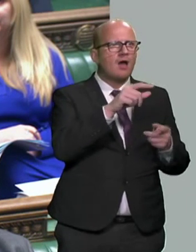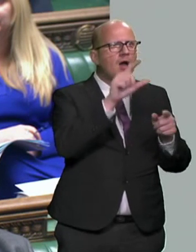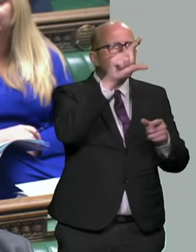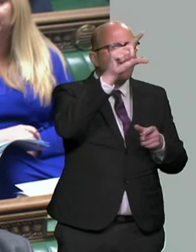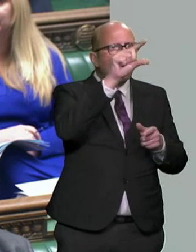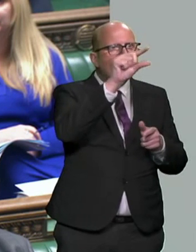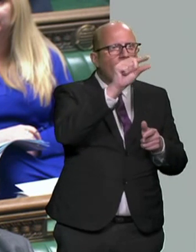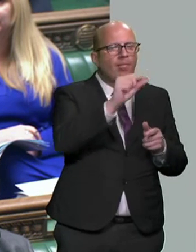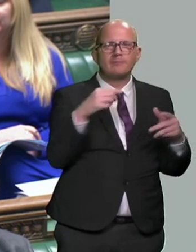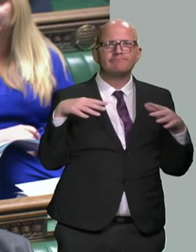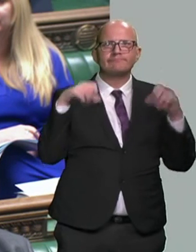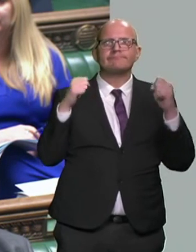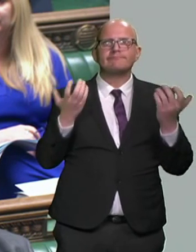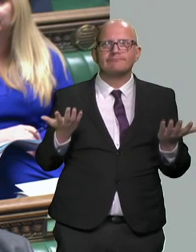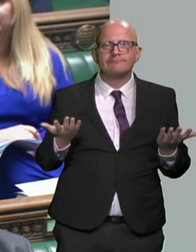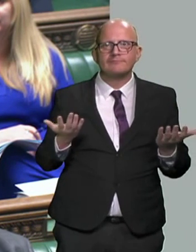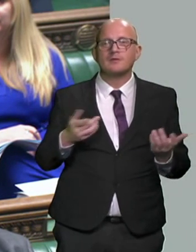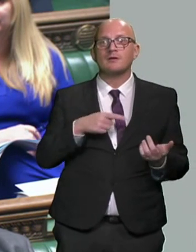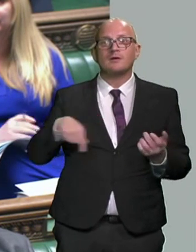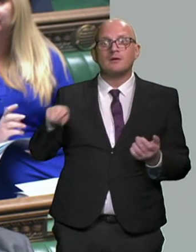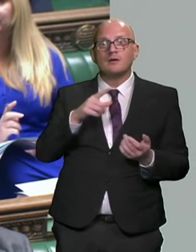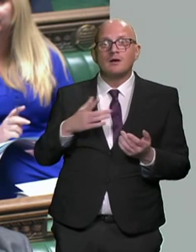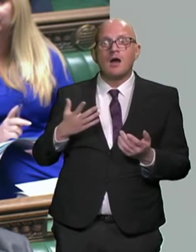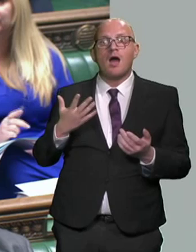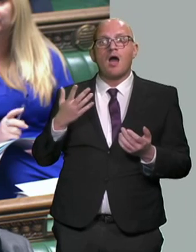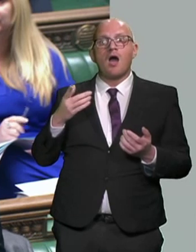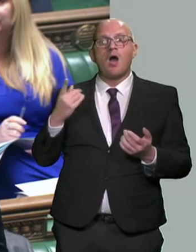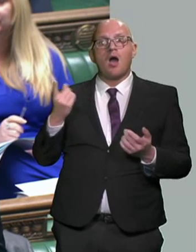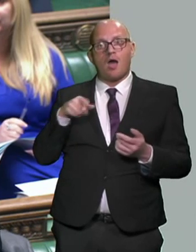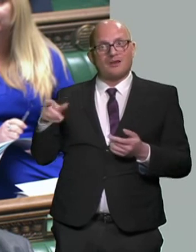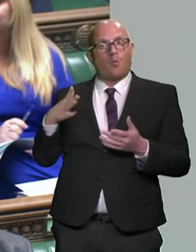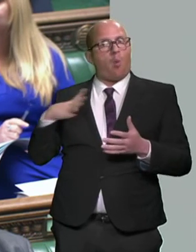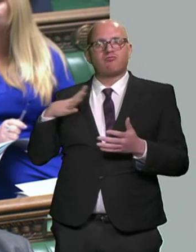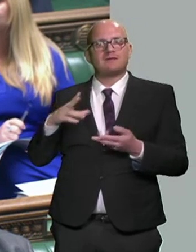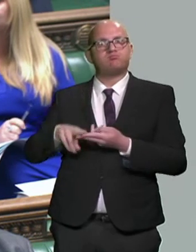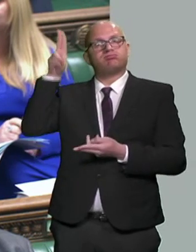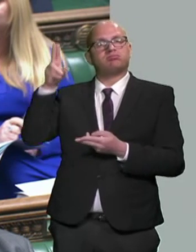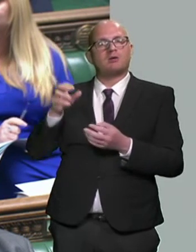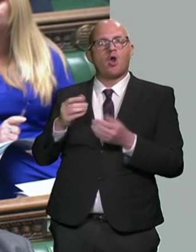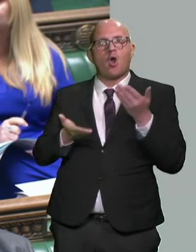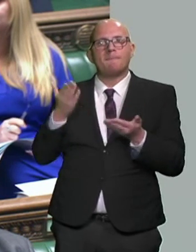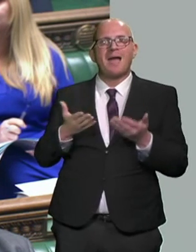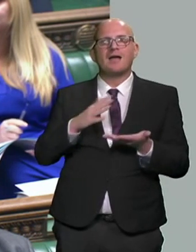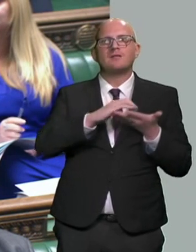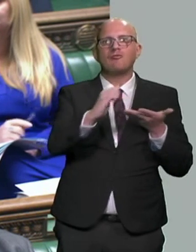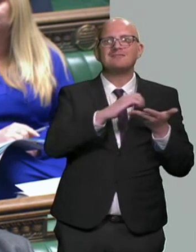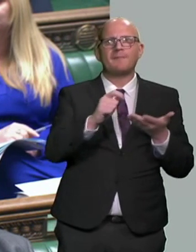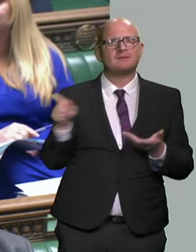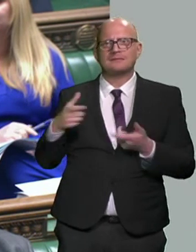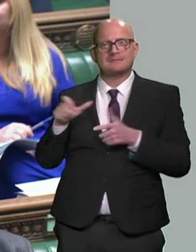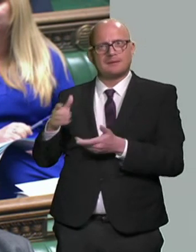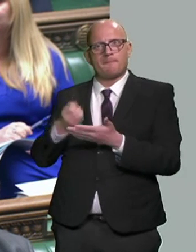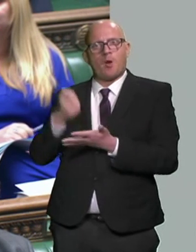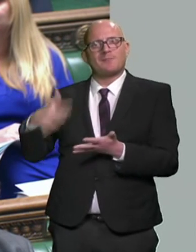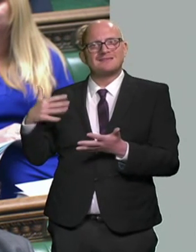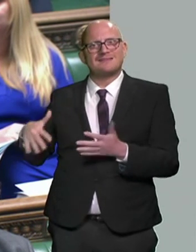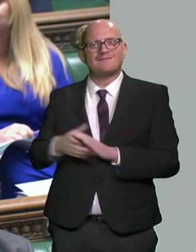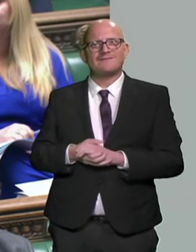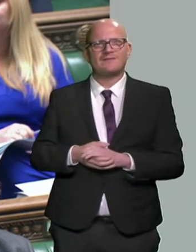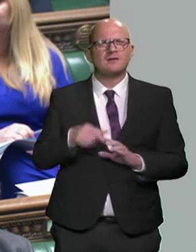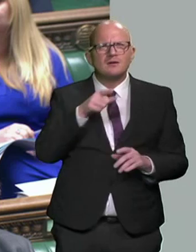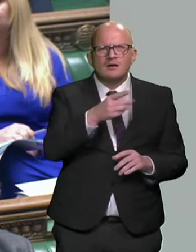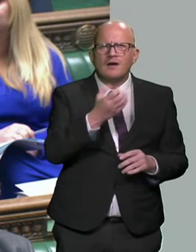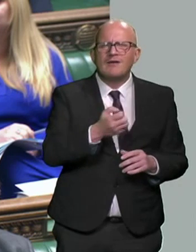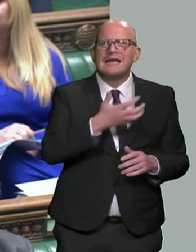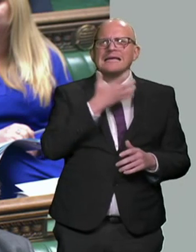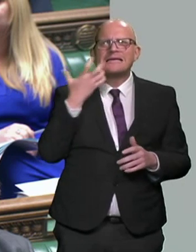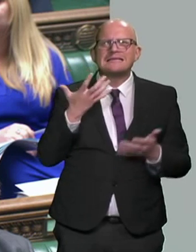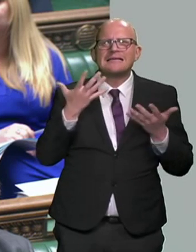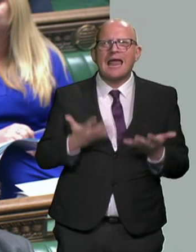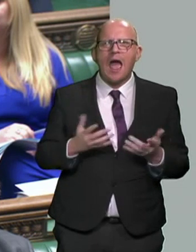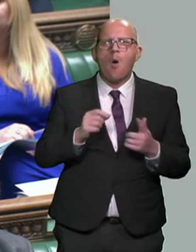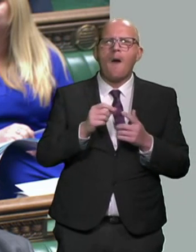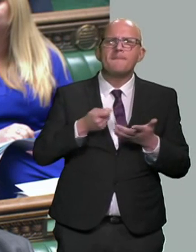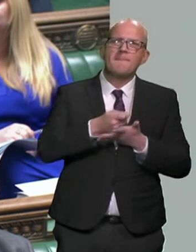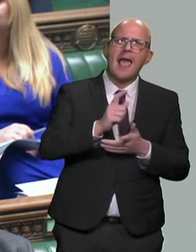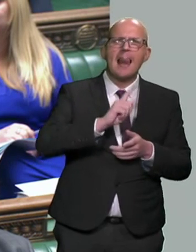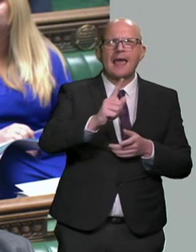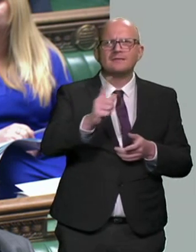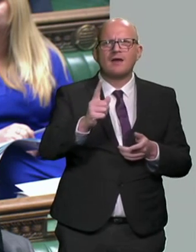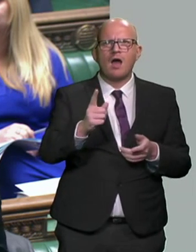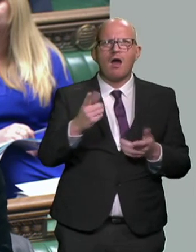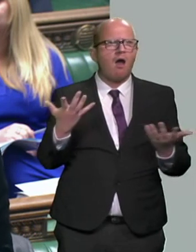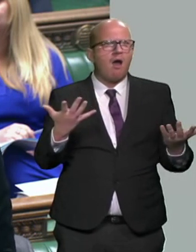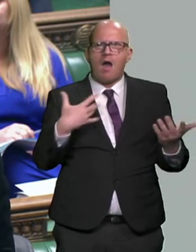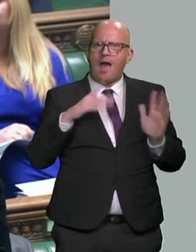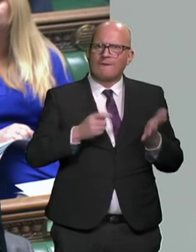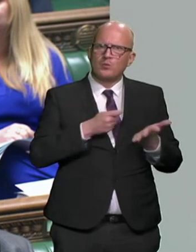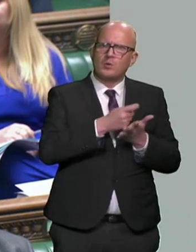Prepayment customers already pay higher bills than those on direct debit and they may struggle even to access the Chancellor’s “heat now, pay later” loan—if it does not automatically go to pay back the debts on that meter.